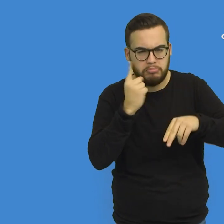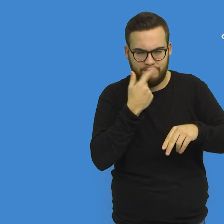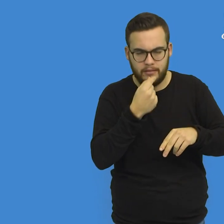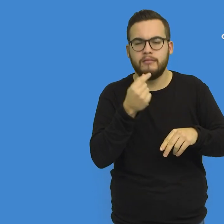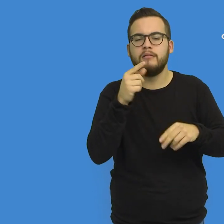fácil